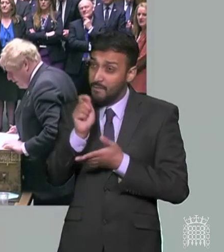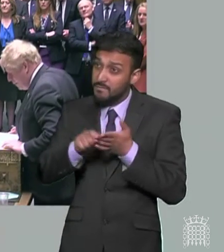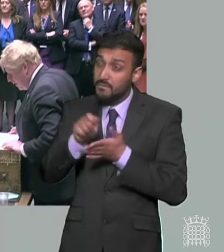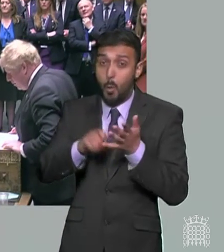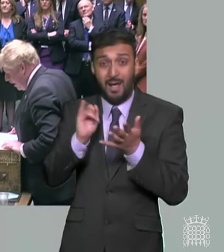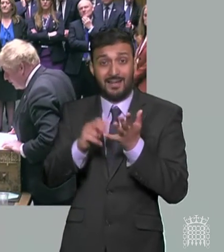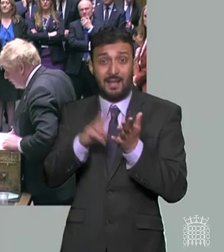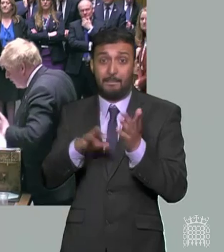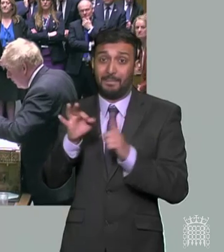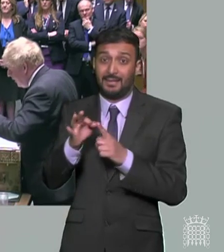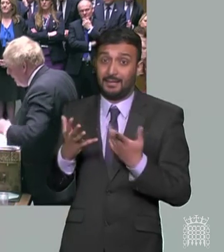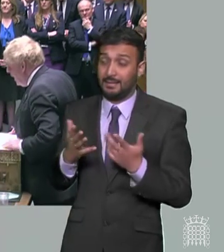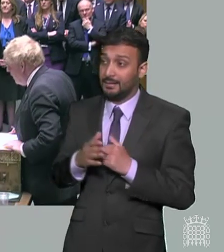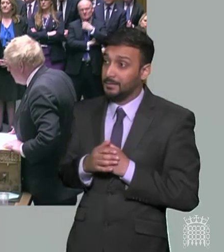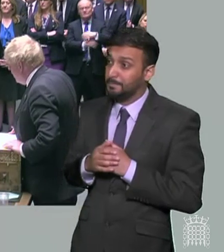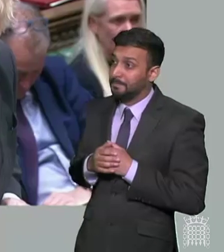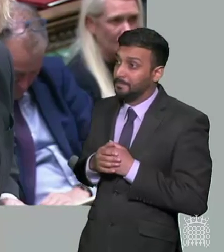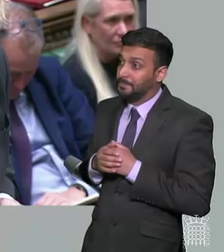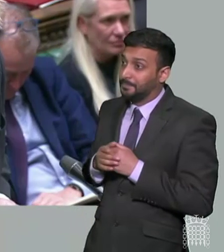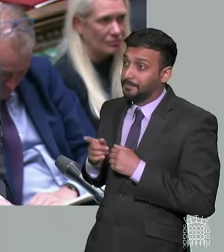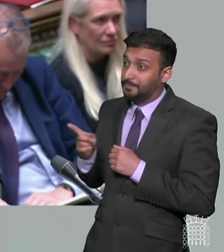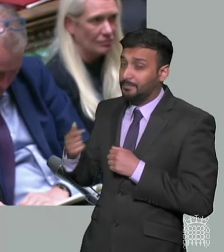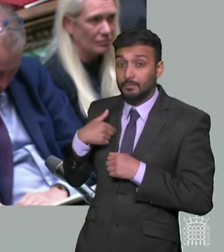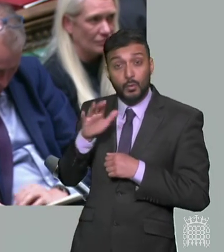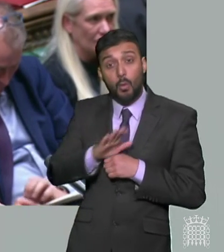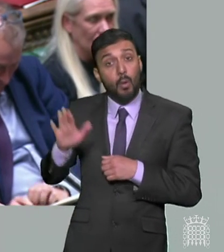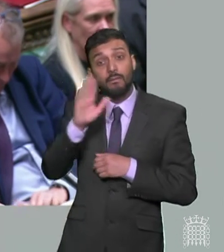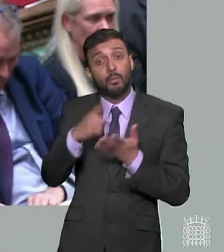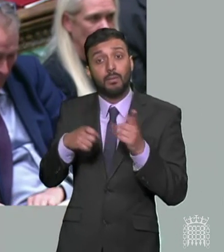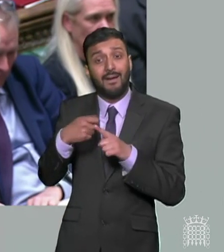We are helping families up and down the country with the universal credit taper.